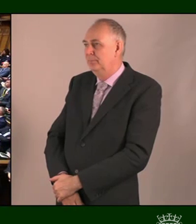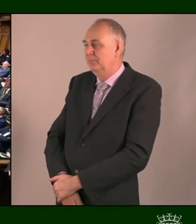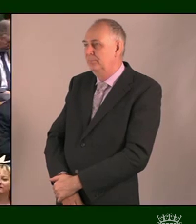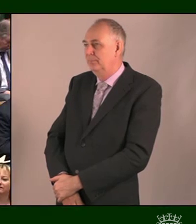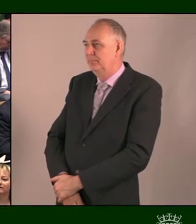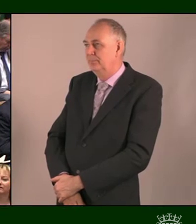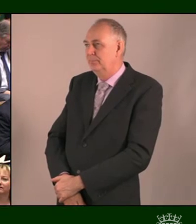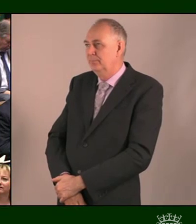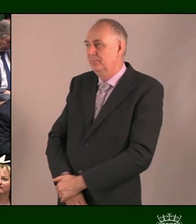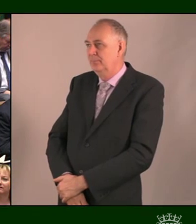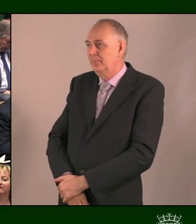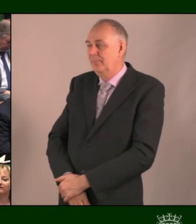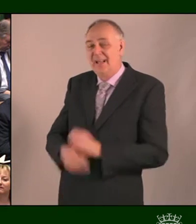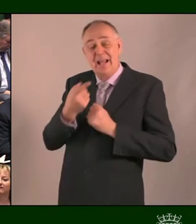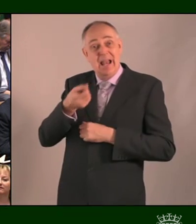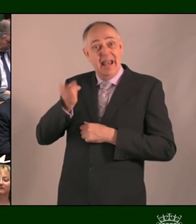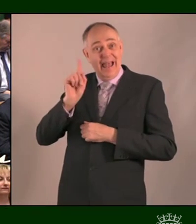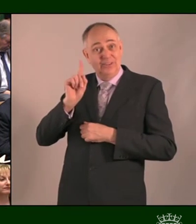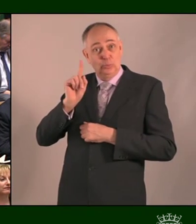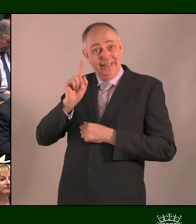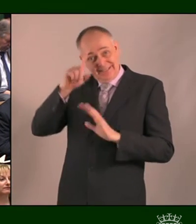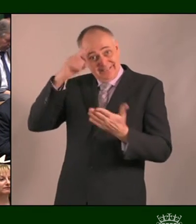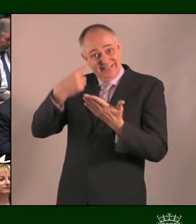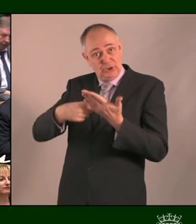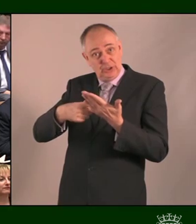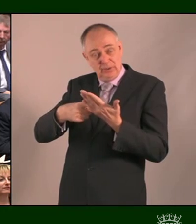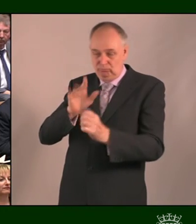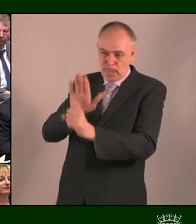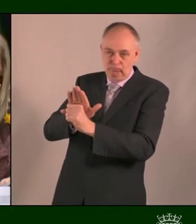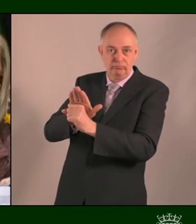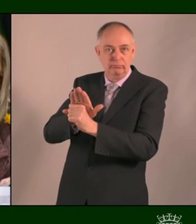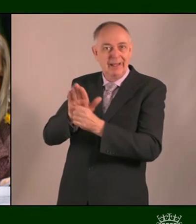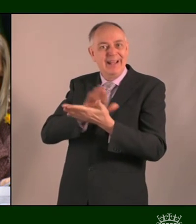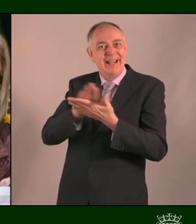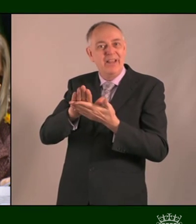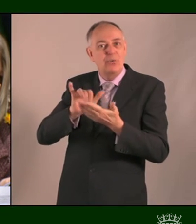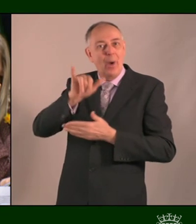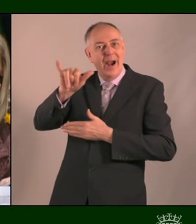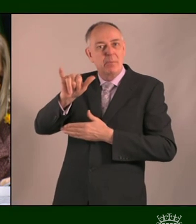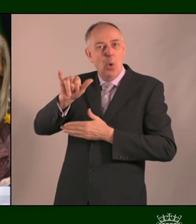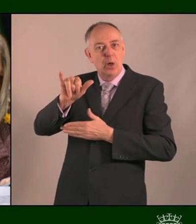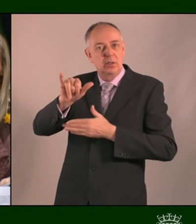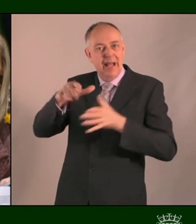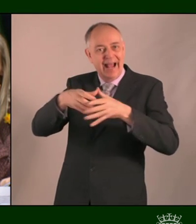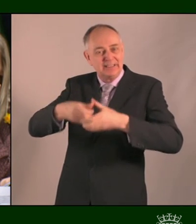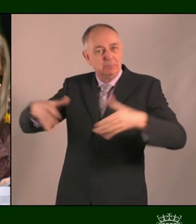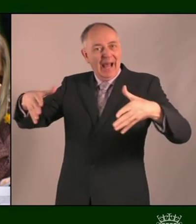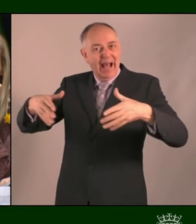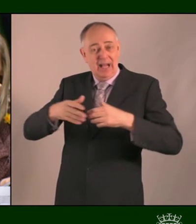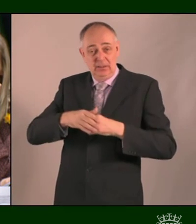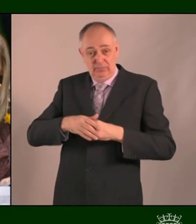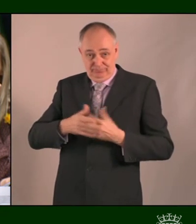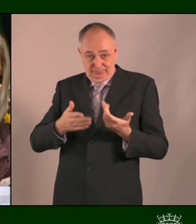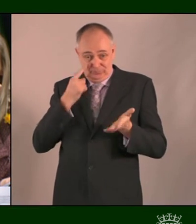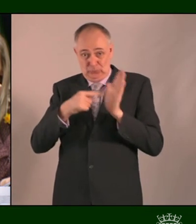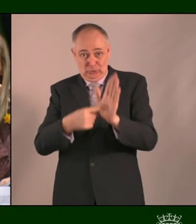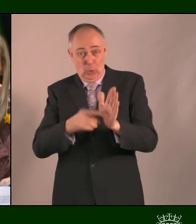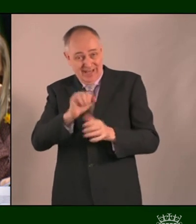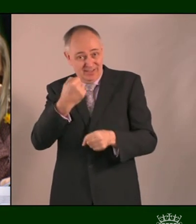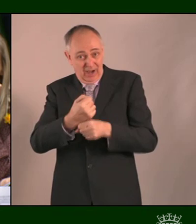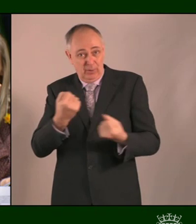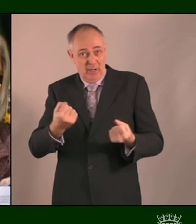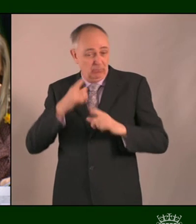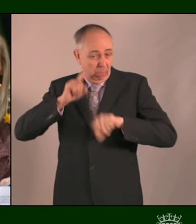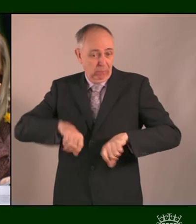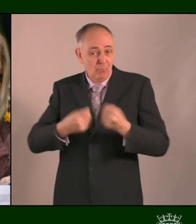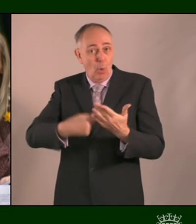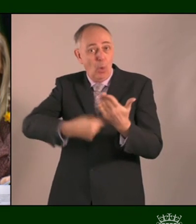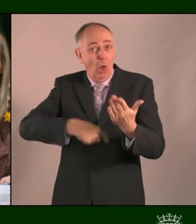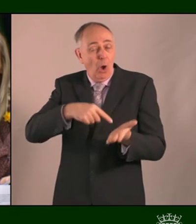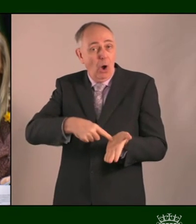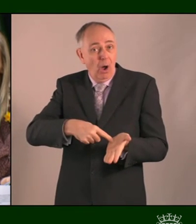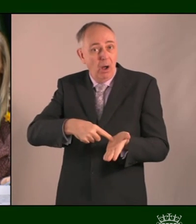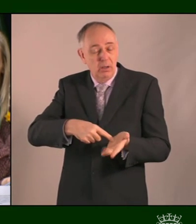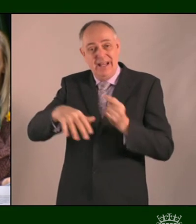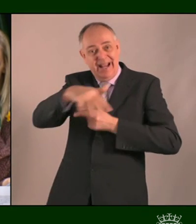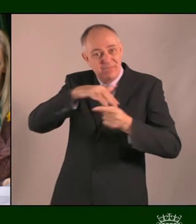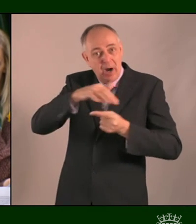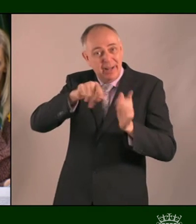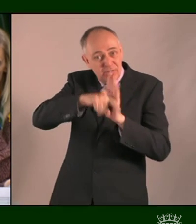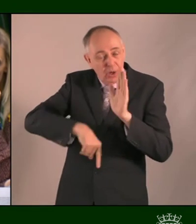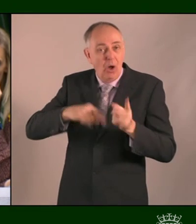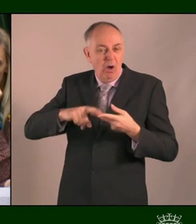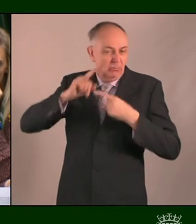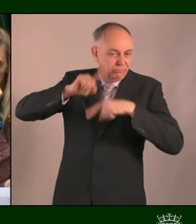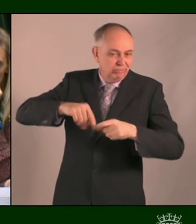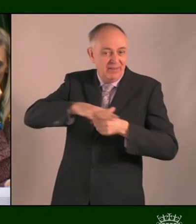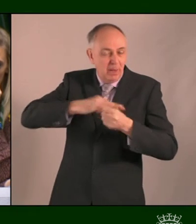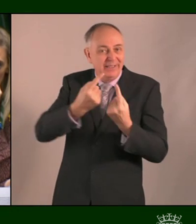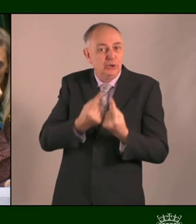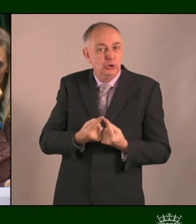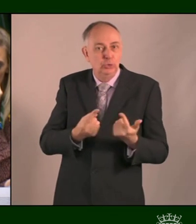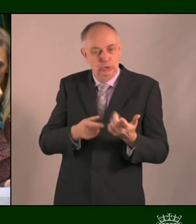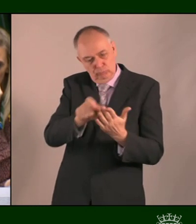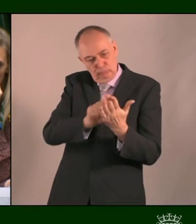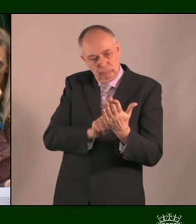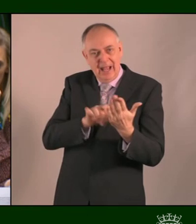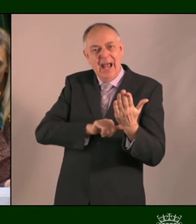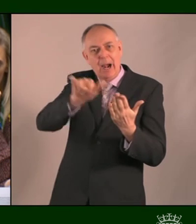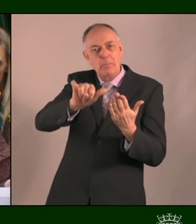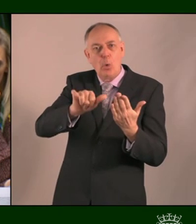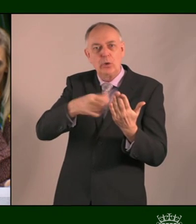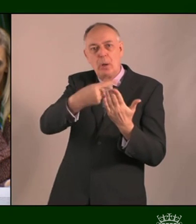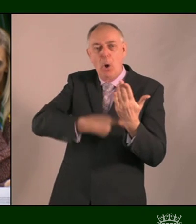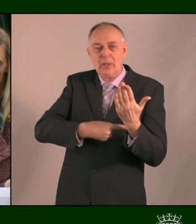Last week’s historic judgment against Heathrow expansion found that the Prime Minister’s Government broke the law by ignoring the Paris climate agreement and by breaching their own sustainable development duty to future generations when they drafted the airports national policy statement.